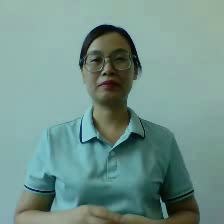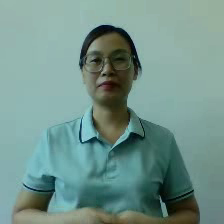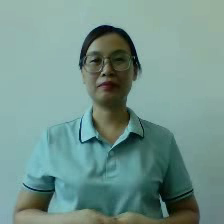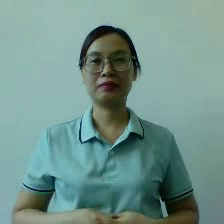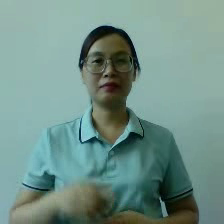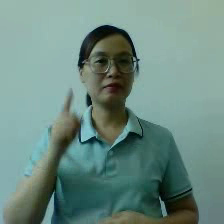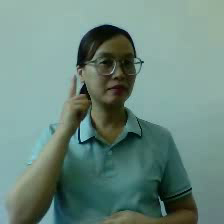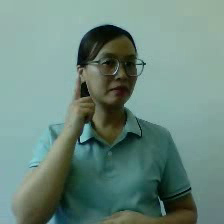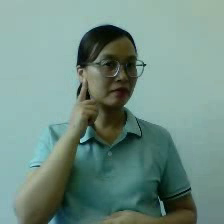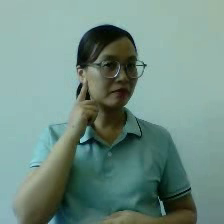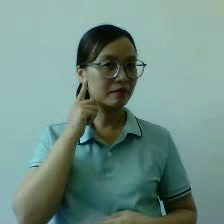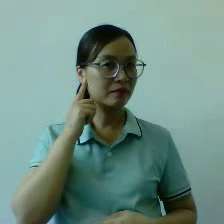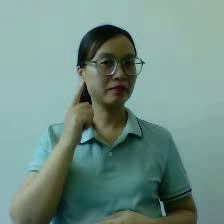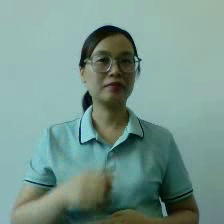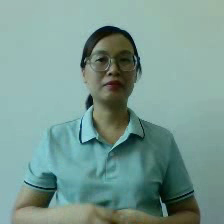Nghe